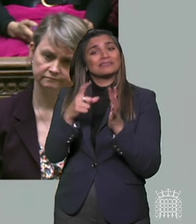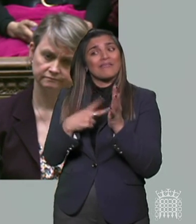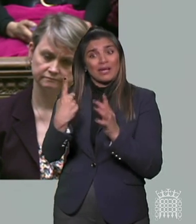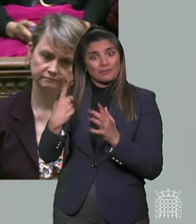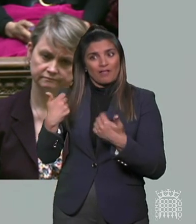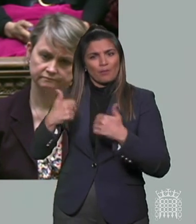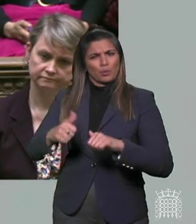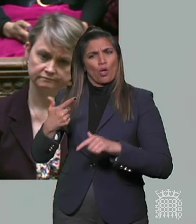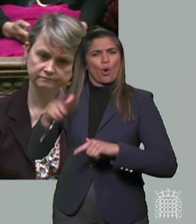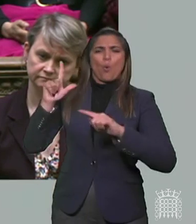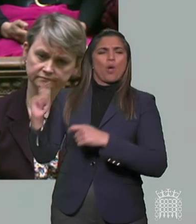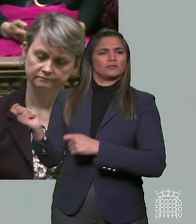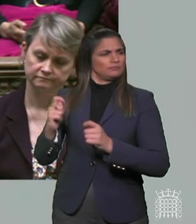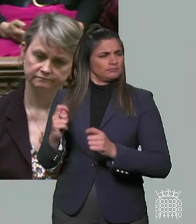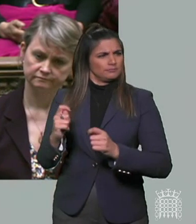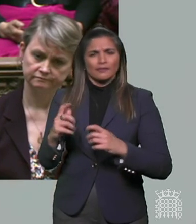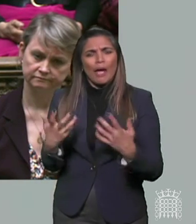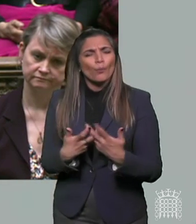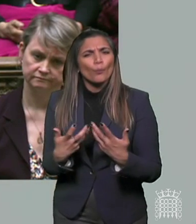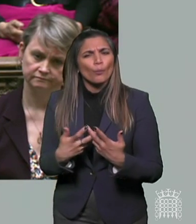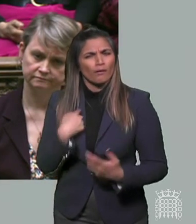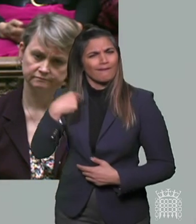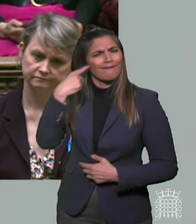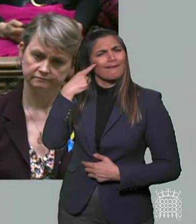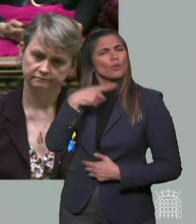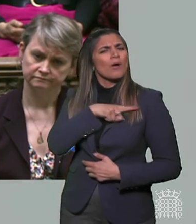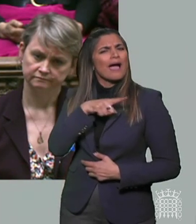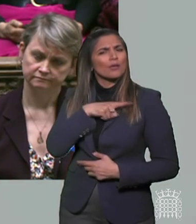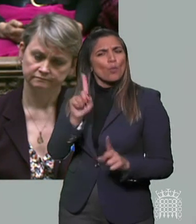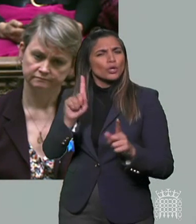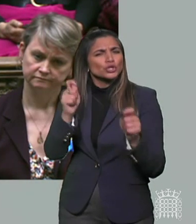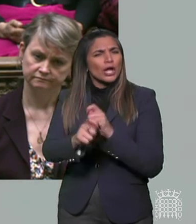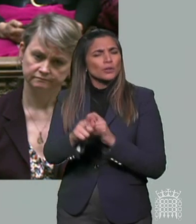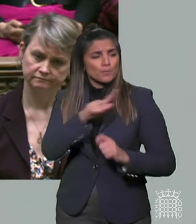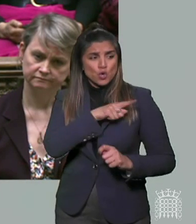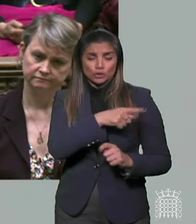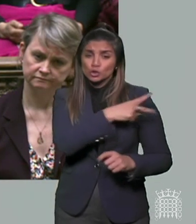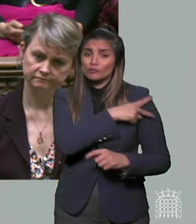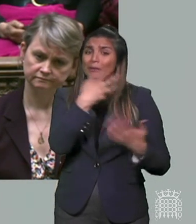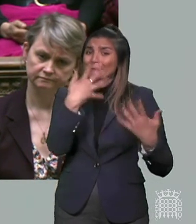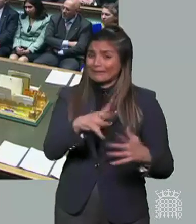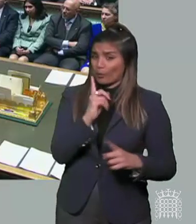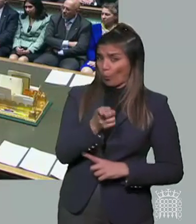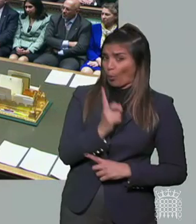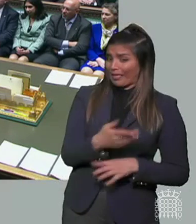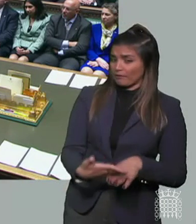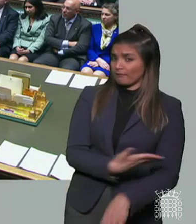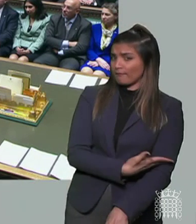Can the Deputy Prime Minister tell the House what changed between the security warning and the appointment?